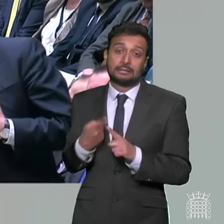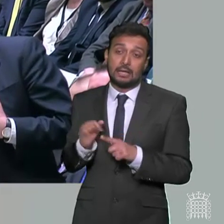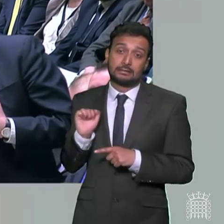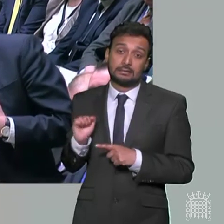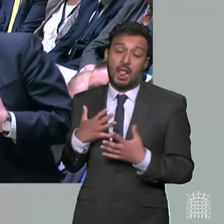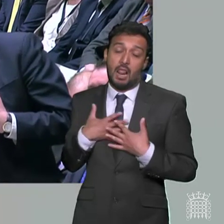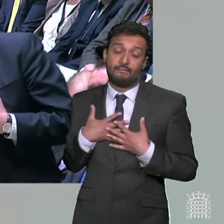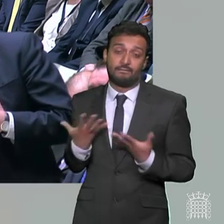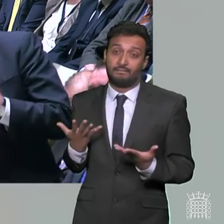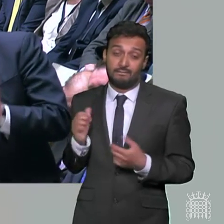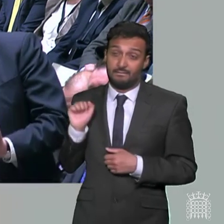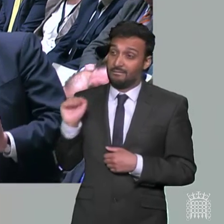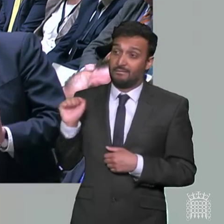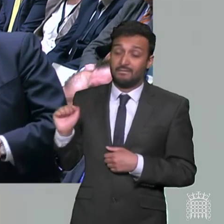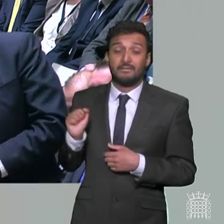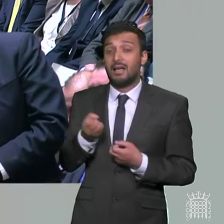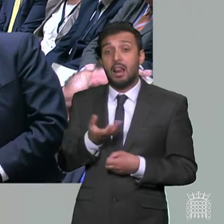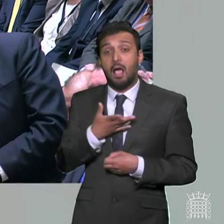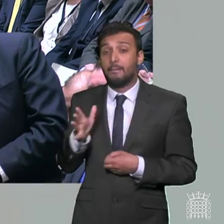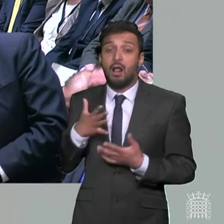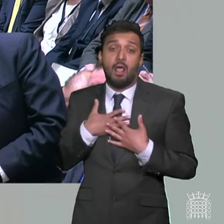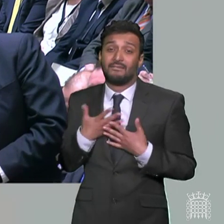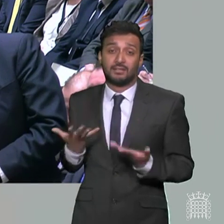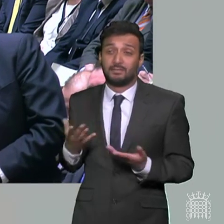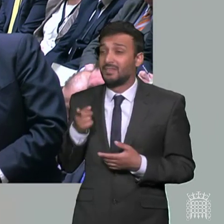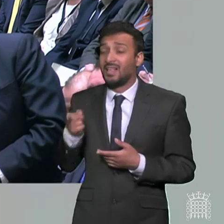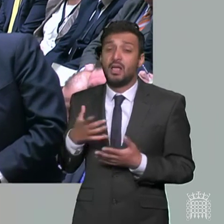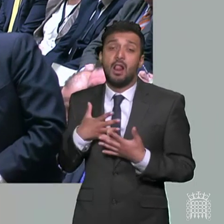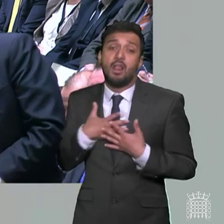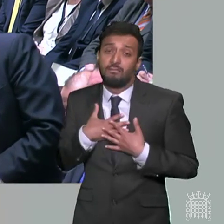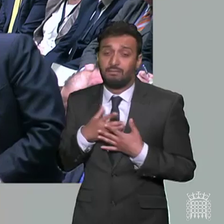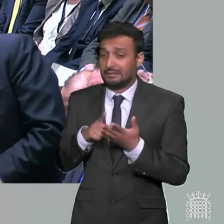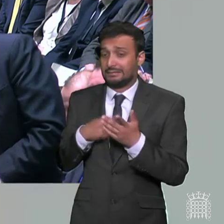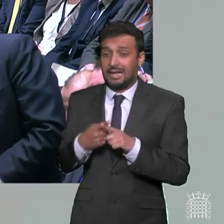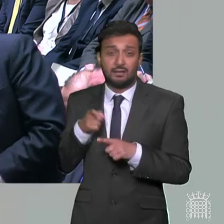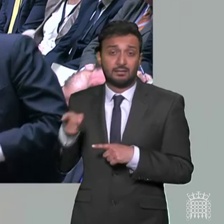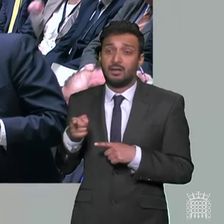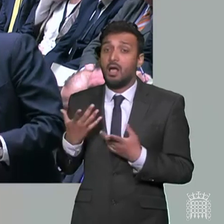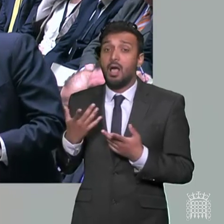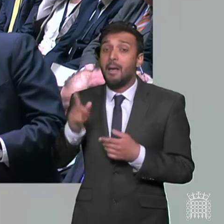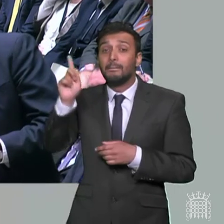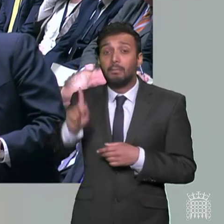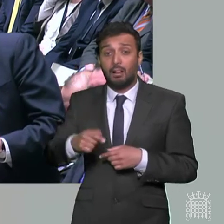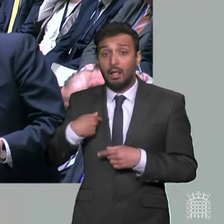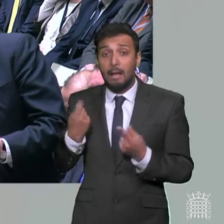Labour Members get off on it; they absolutely love to confiscate other people’s assets.